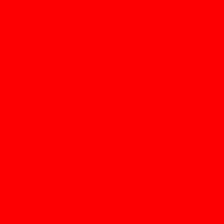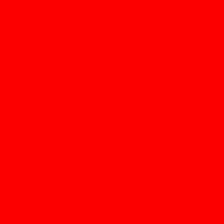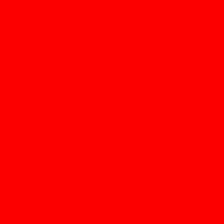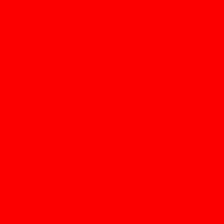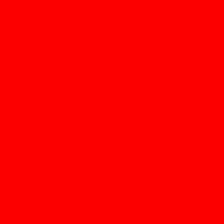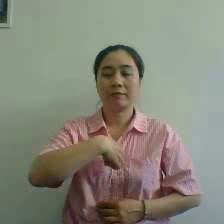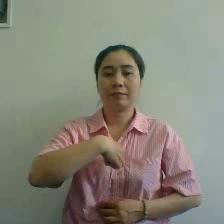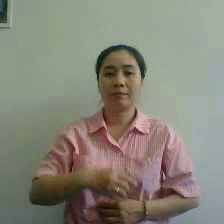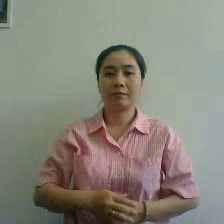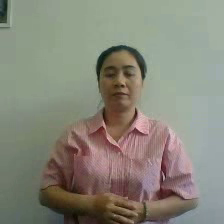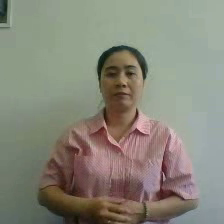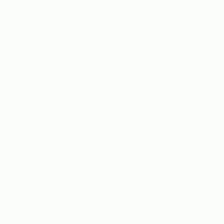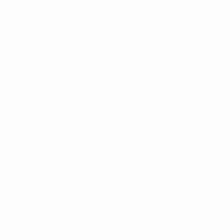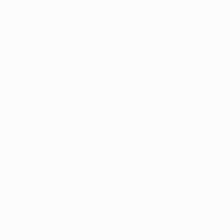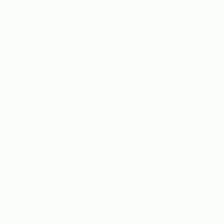Tôi